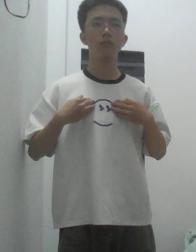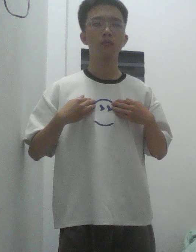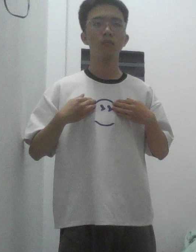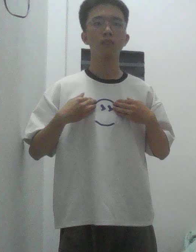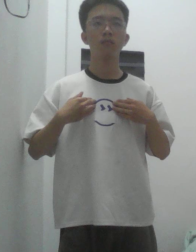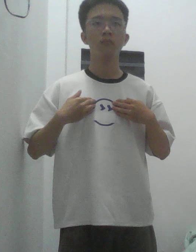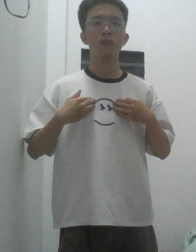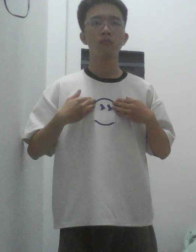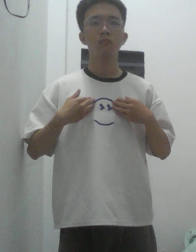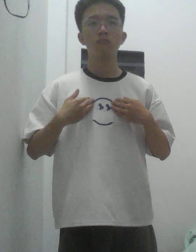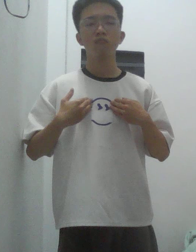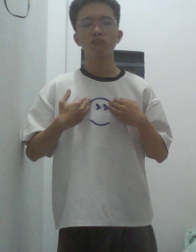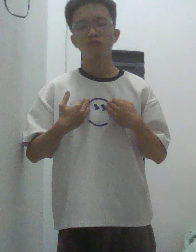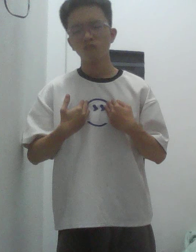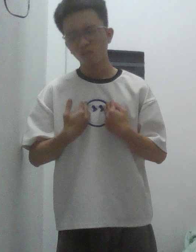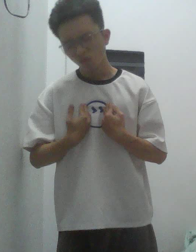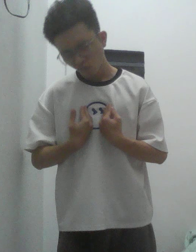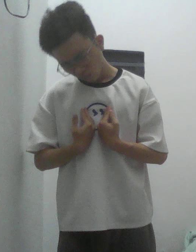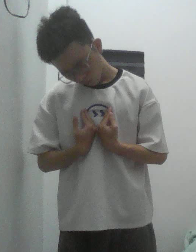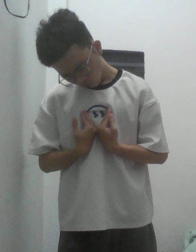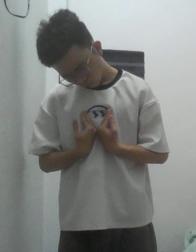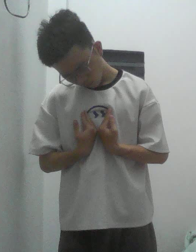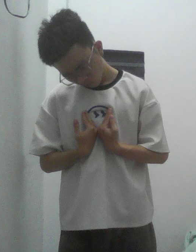met